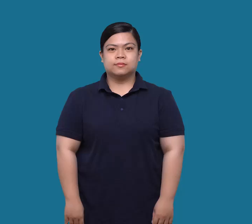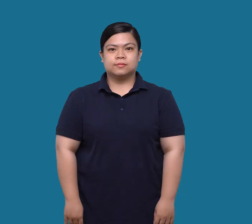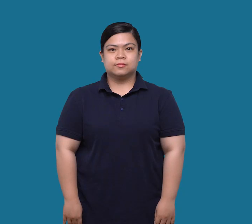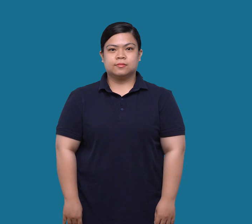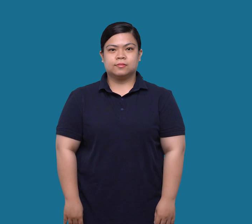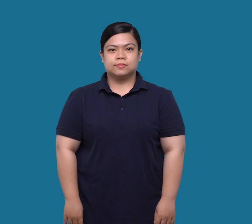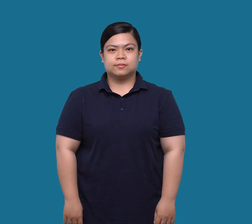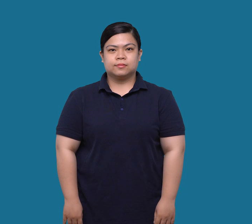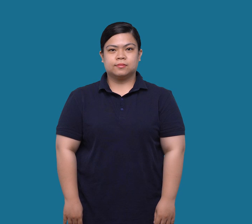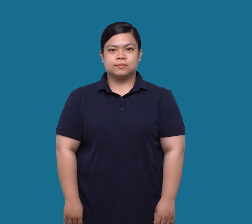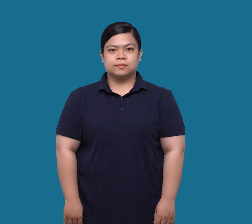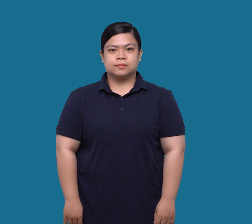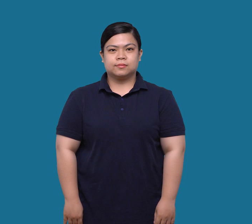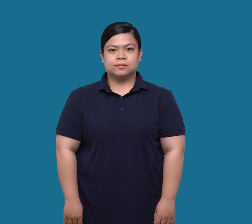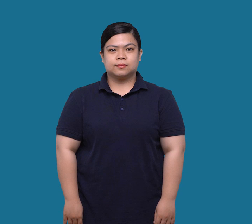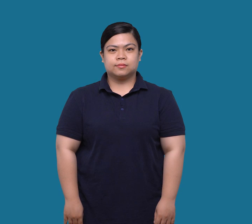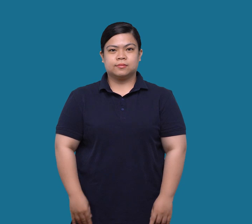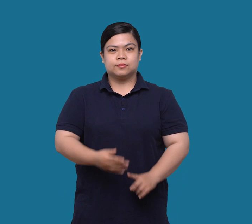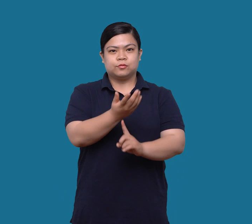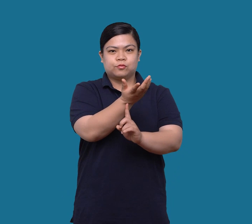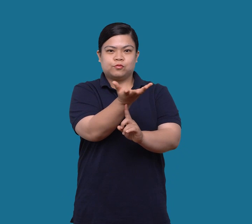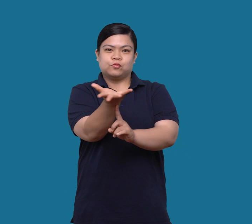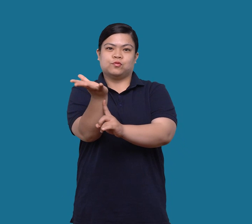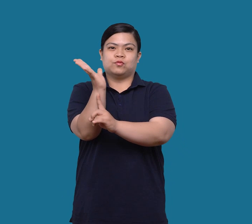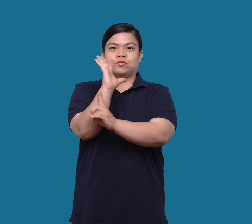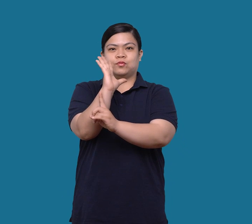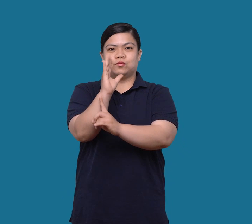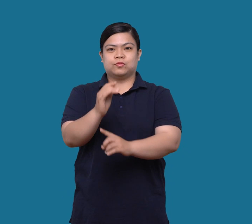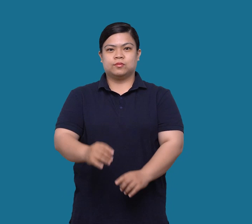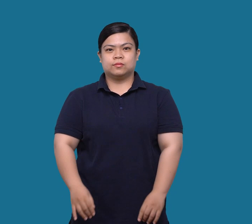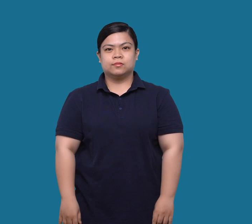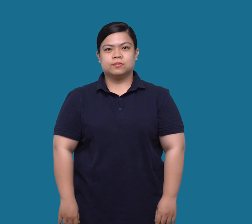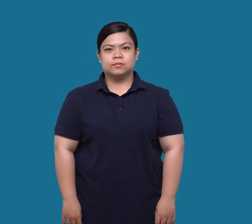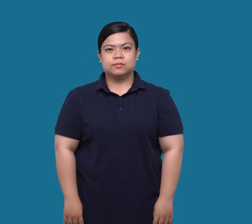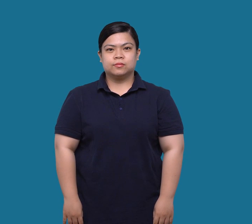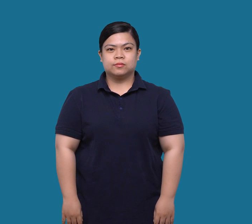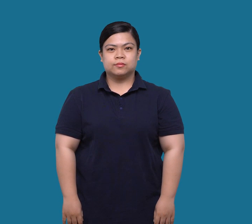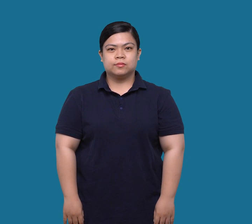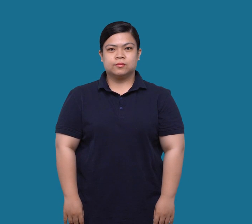cây cọ